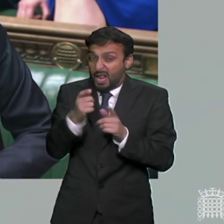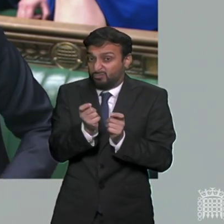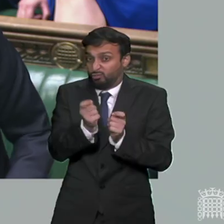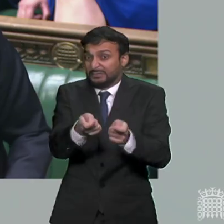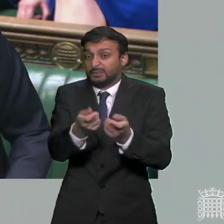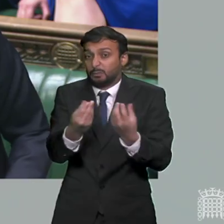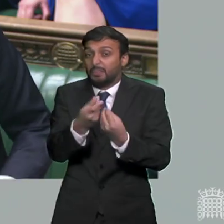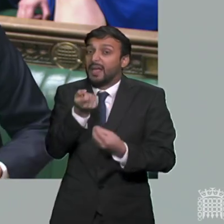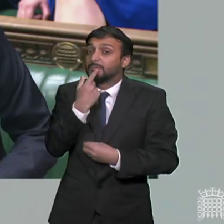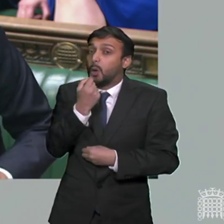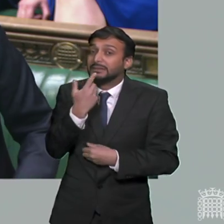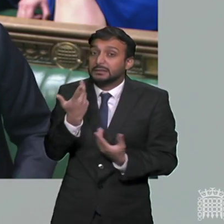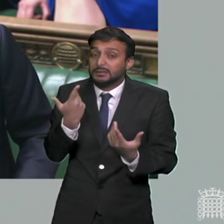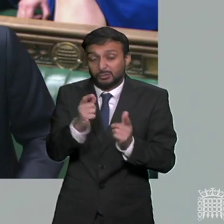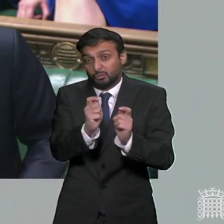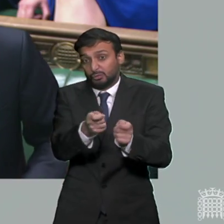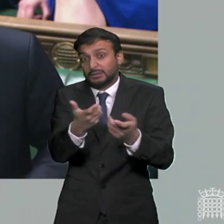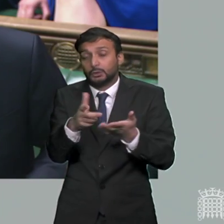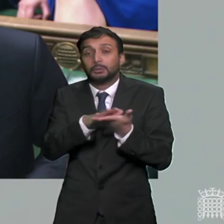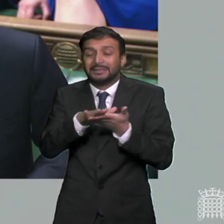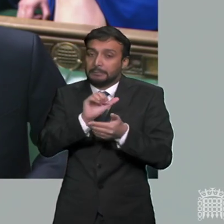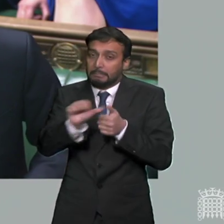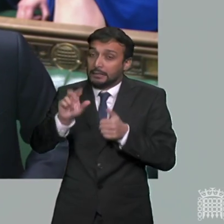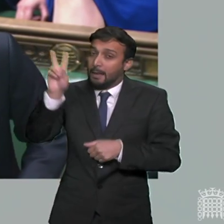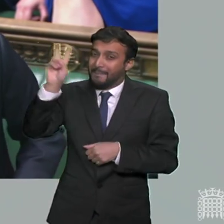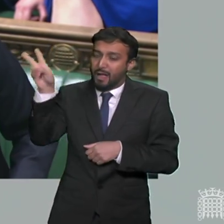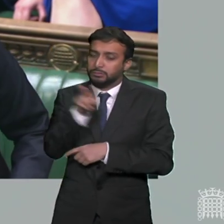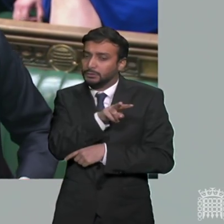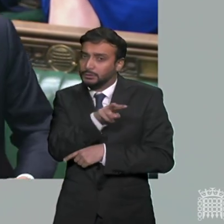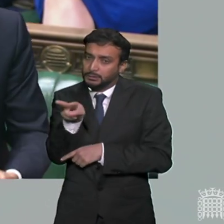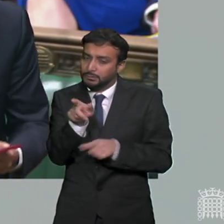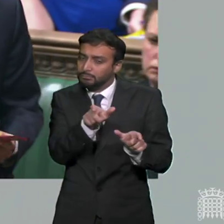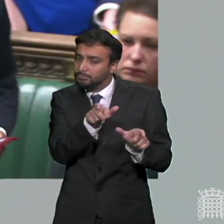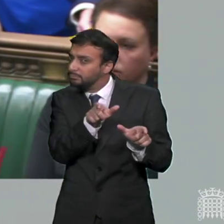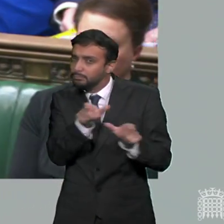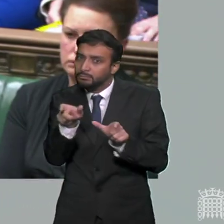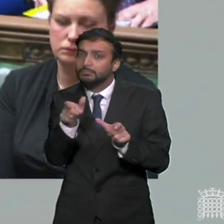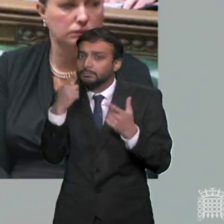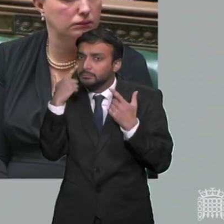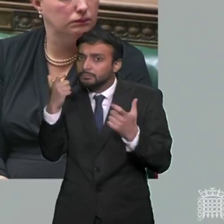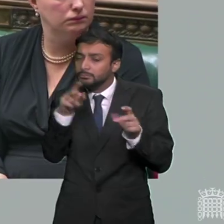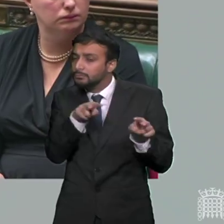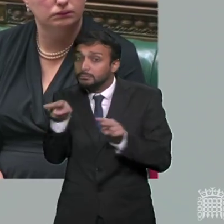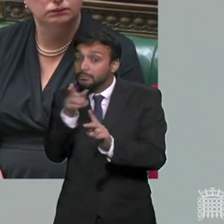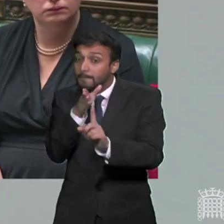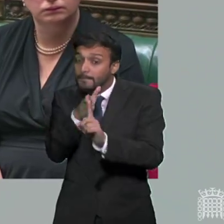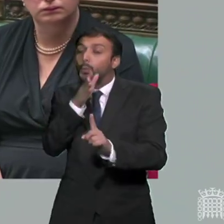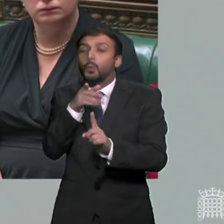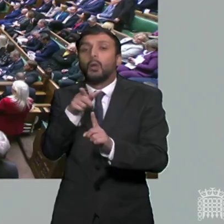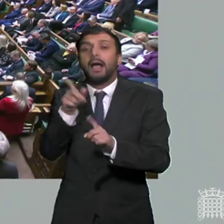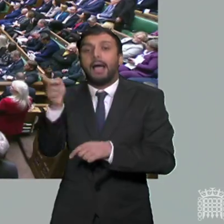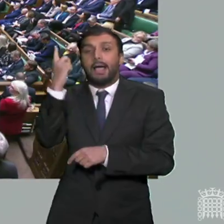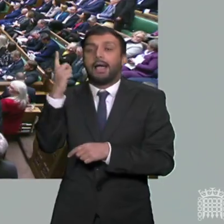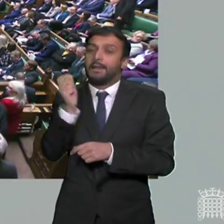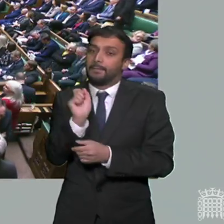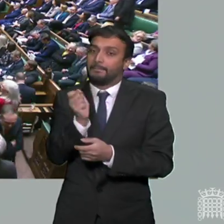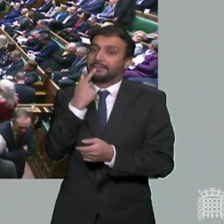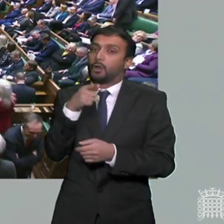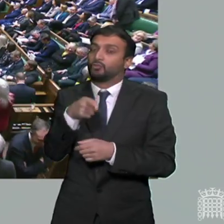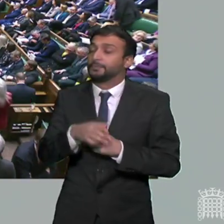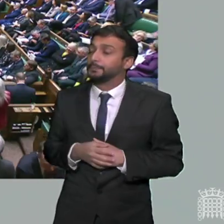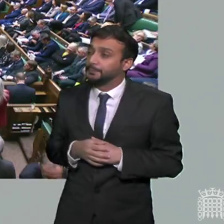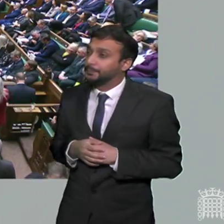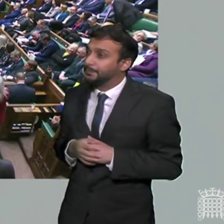The most important thing for parents to do is to look out for the symptoms and get the treatment that is available for them.